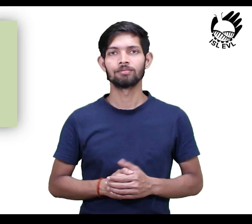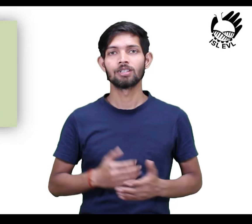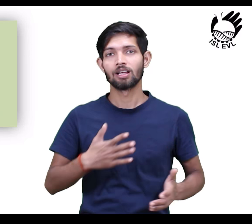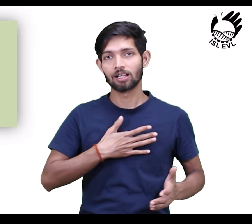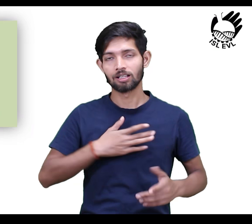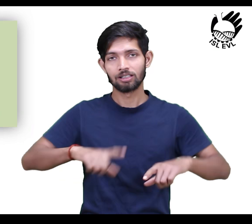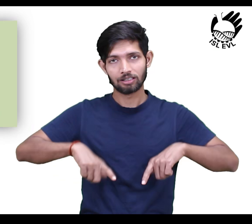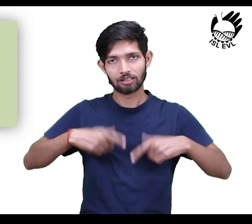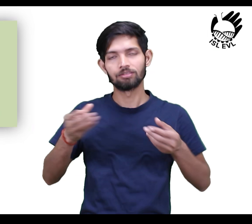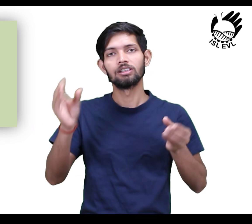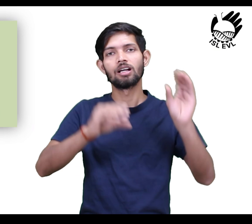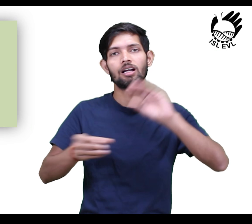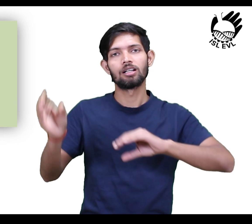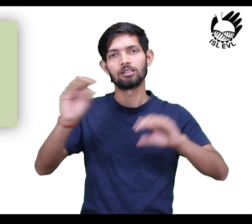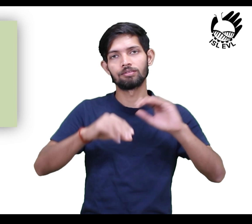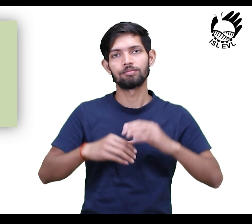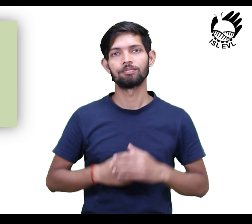Biochemistry